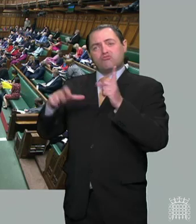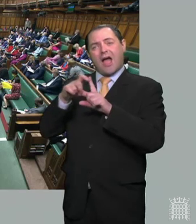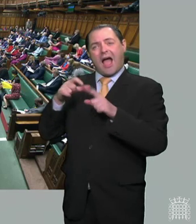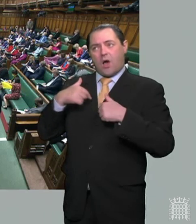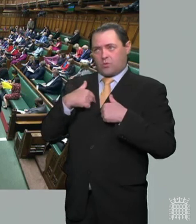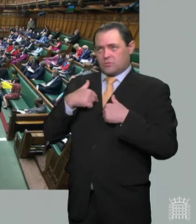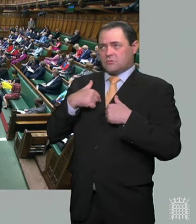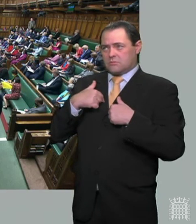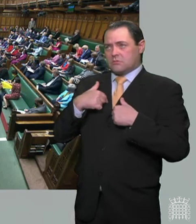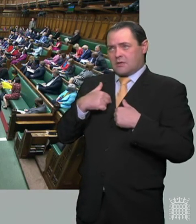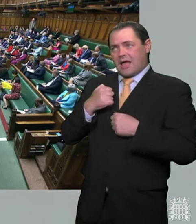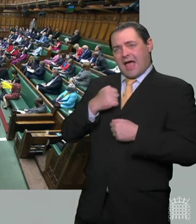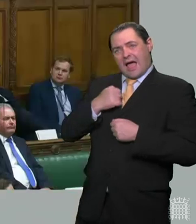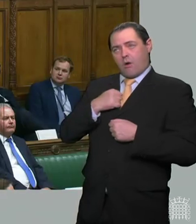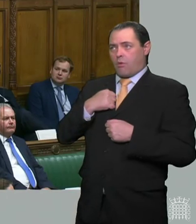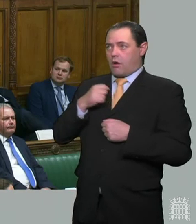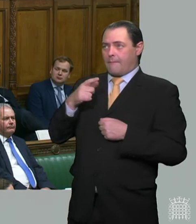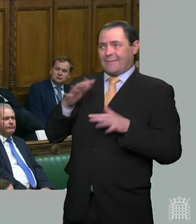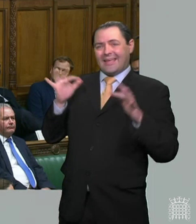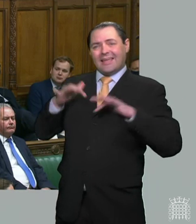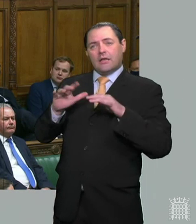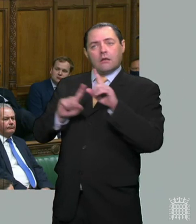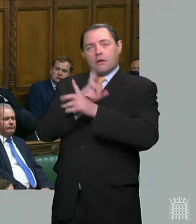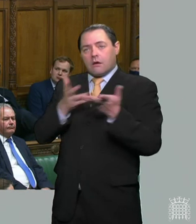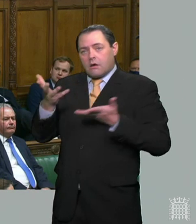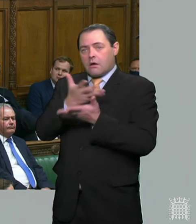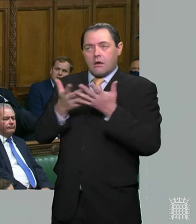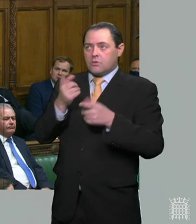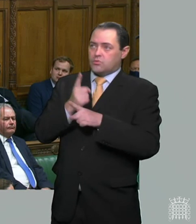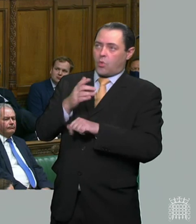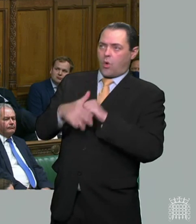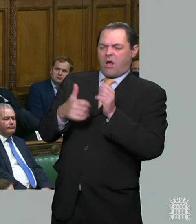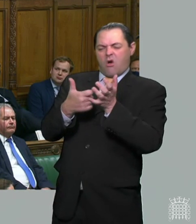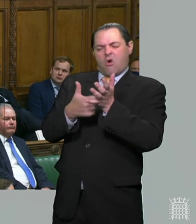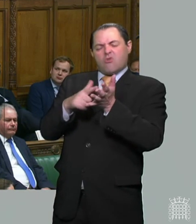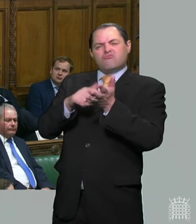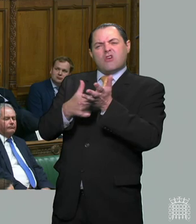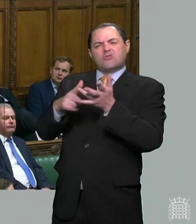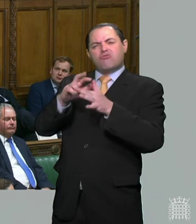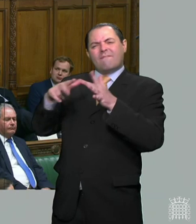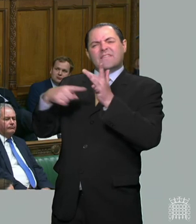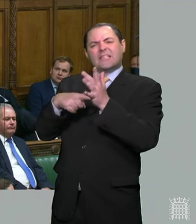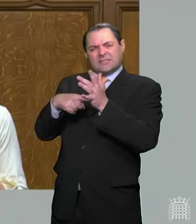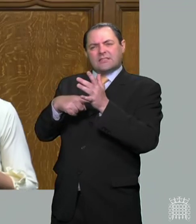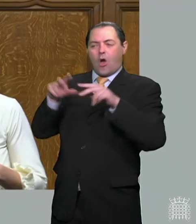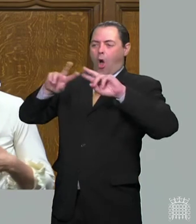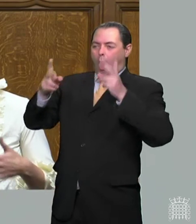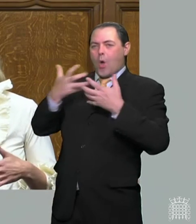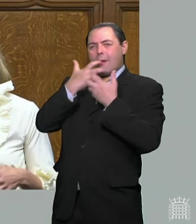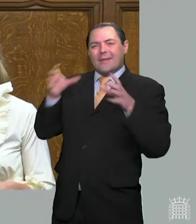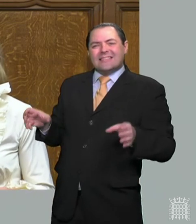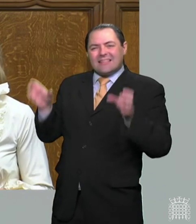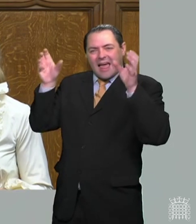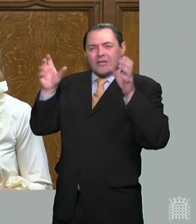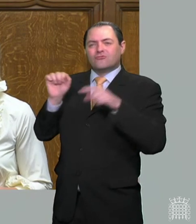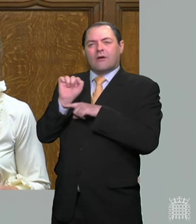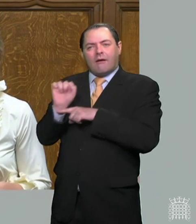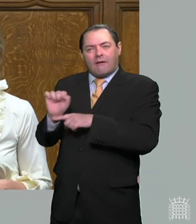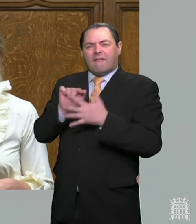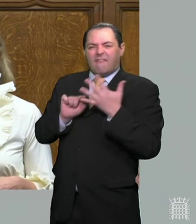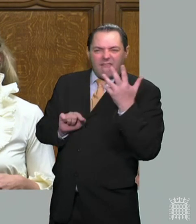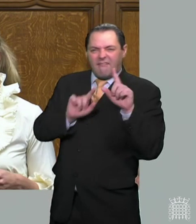In Stroud the Nailsworth Climate Action Network held a well-attended retrofit fair to help people learn about the benefits of insulating homes and the options available.